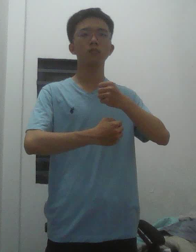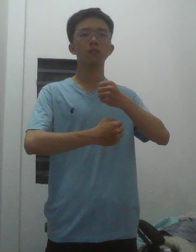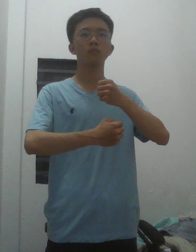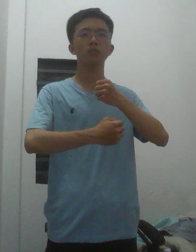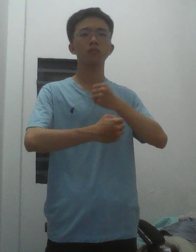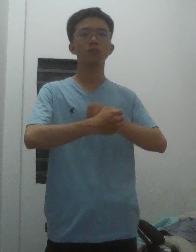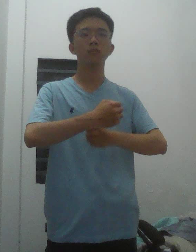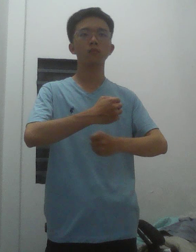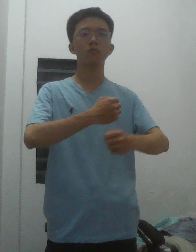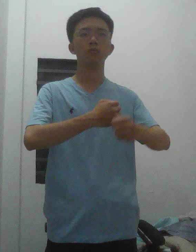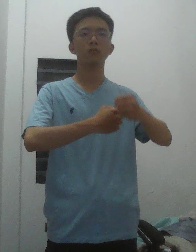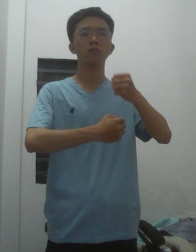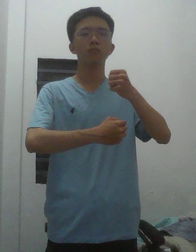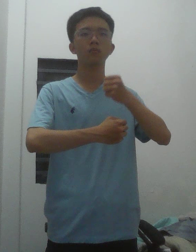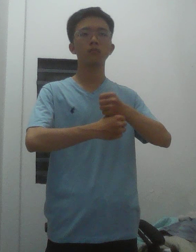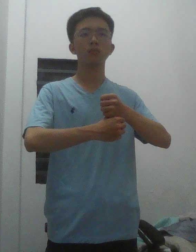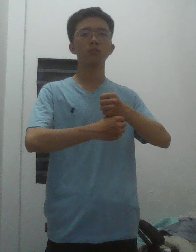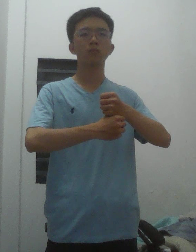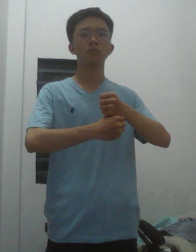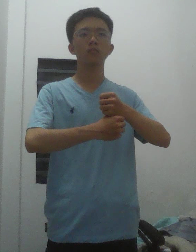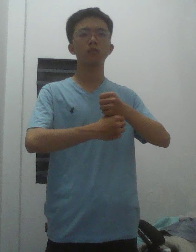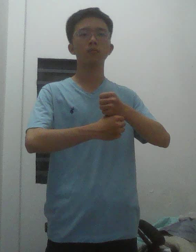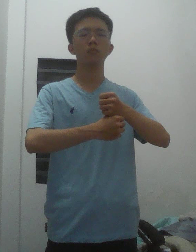nam